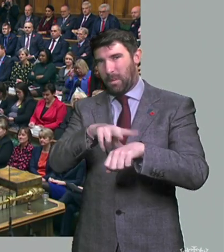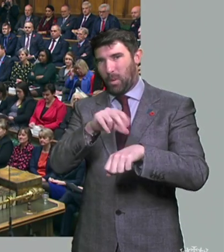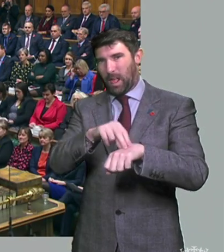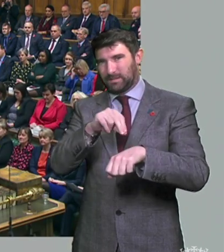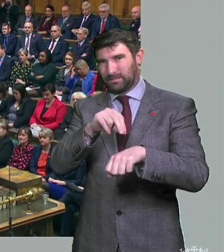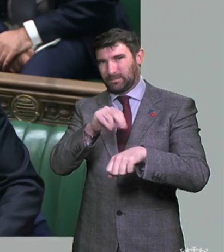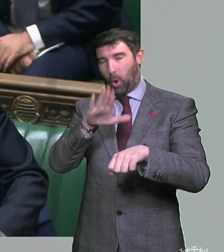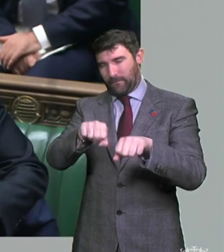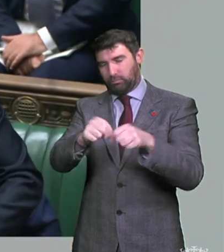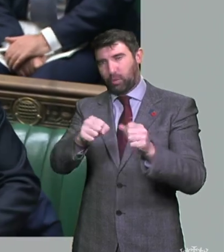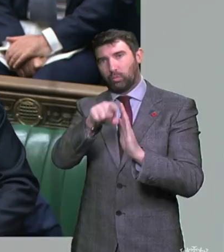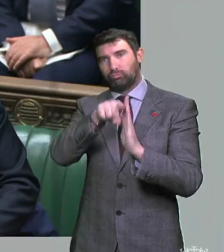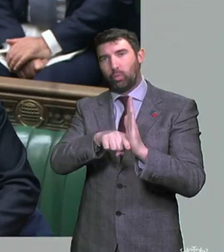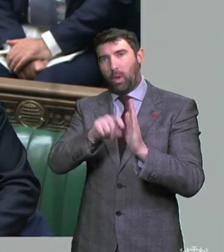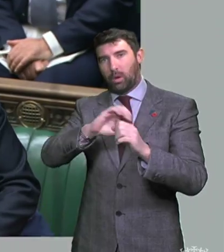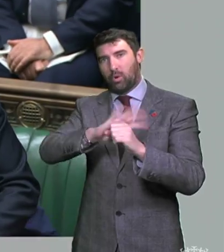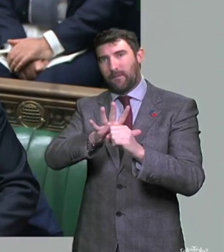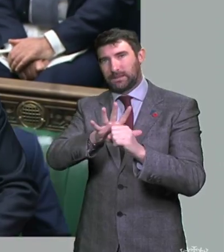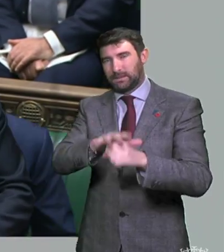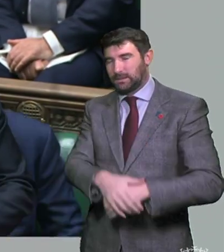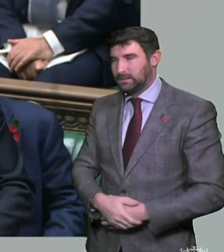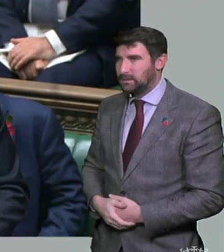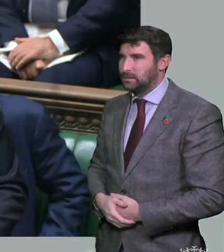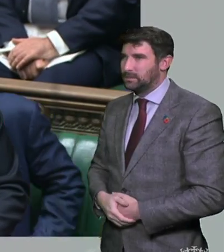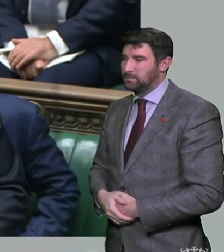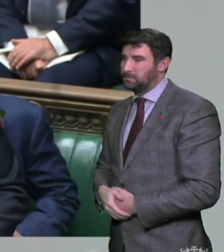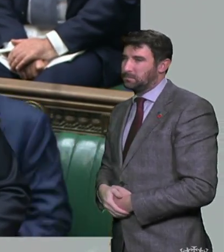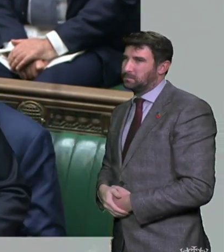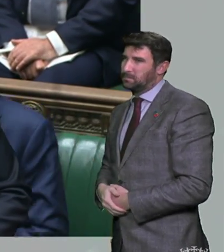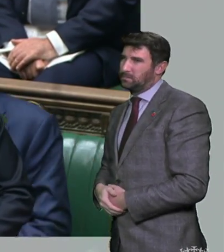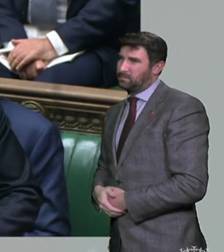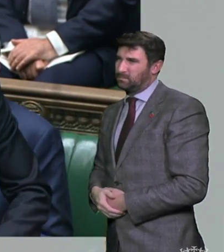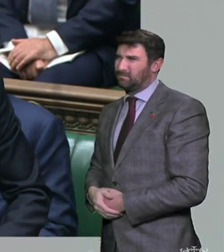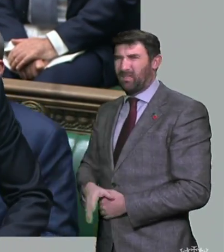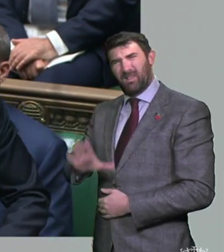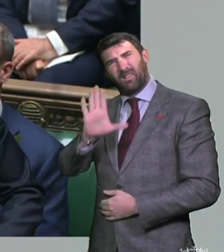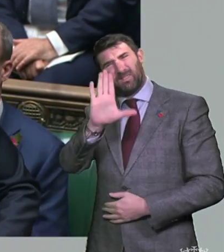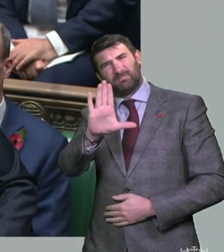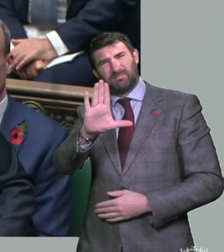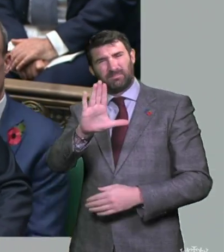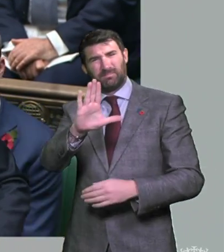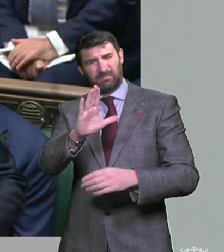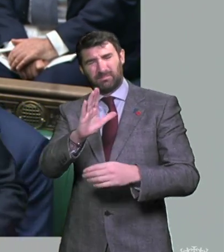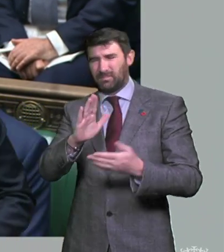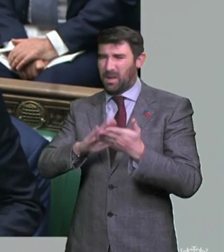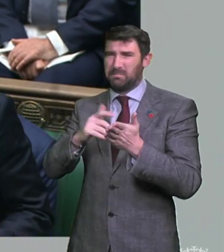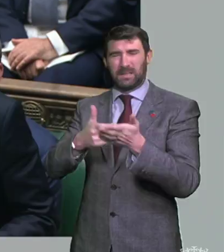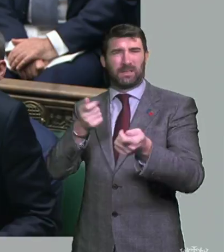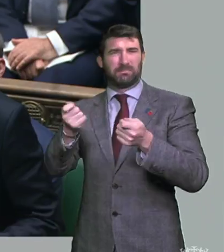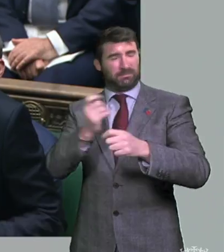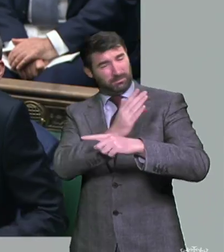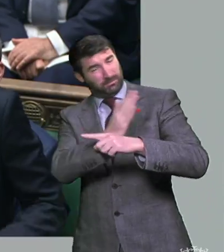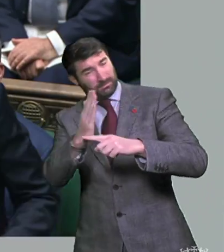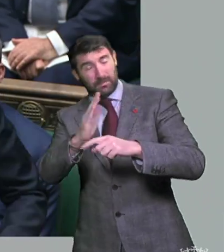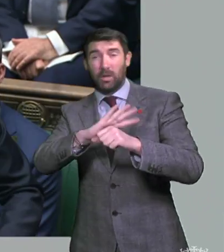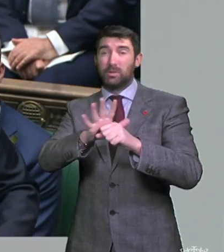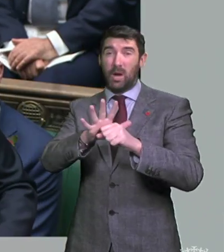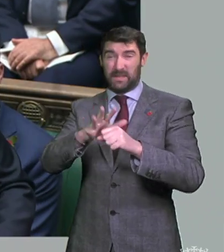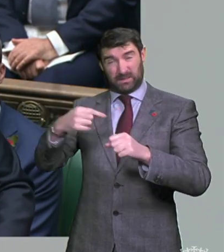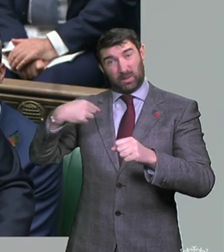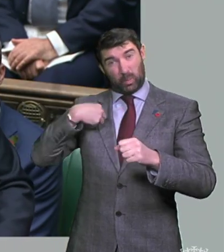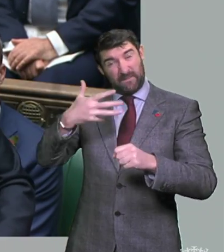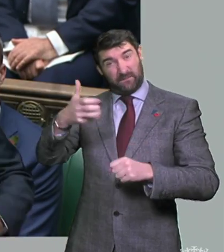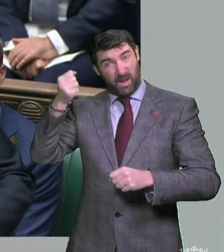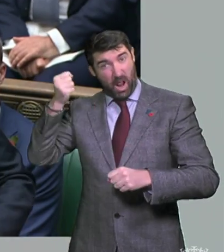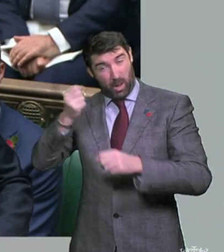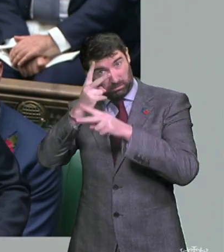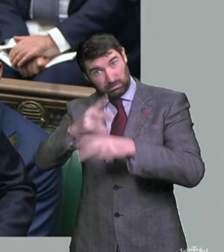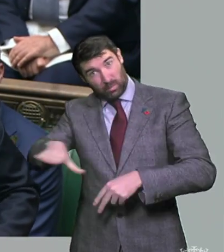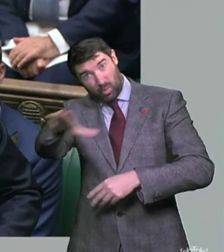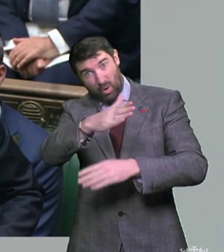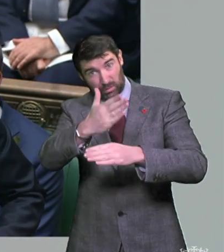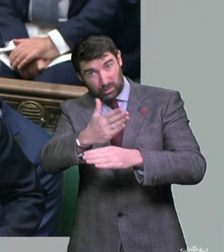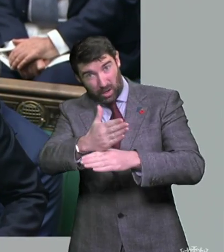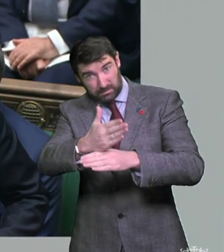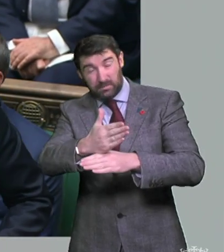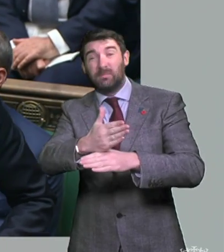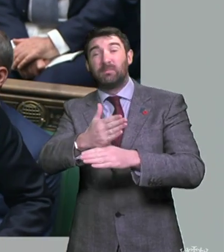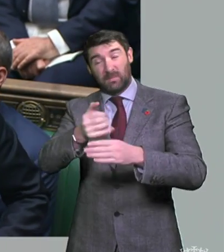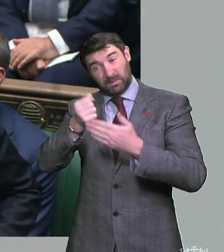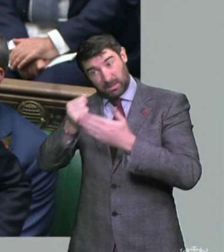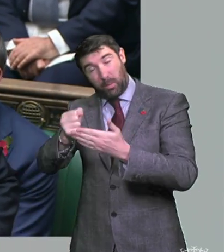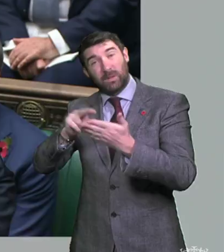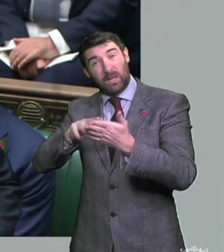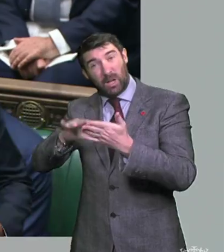What I can say is that this Government, during covid, ensured that we protected people’s jobs, that we supported the NHS to get through the difficult times and that we rolled out that the fastest vaccine in Europe.